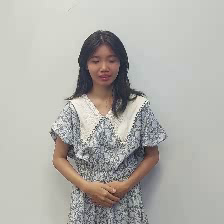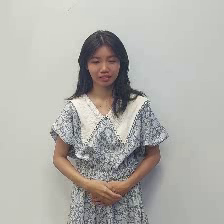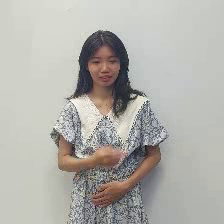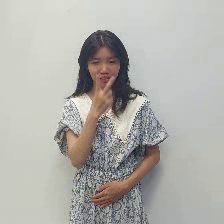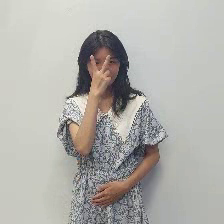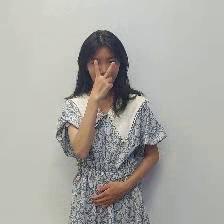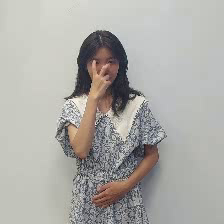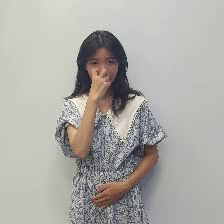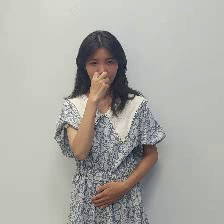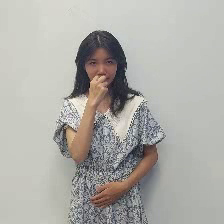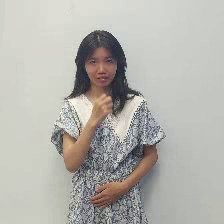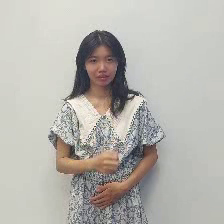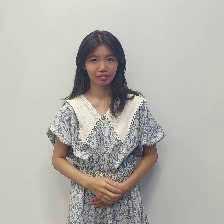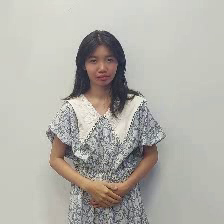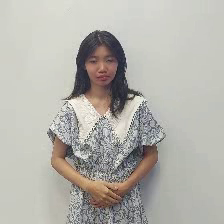Khóc